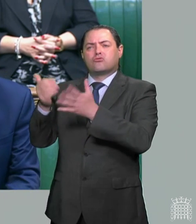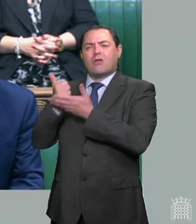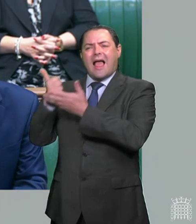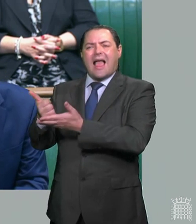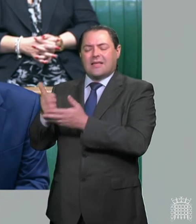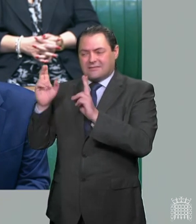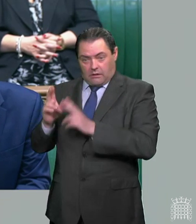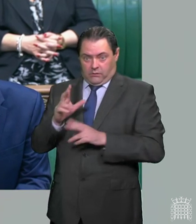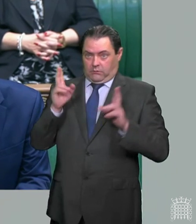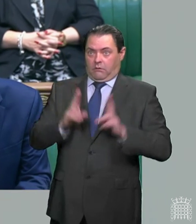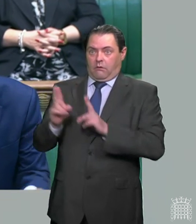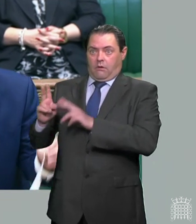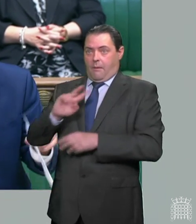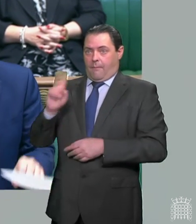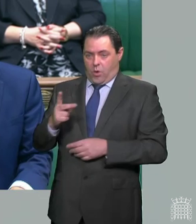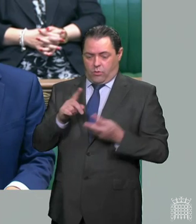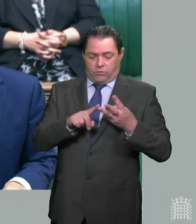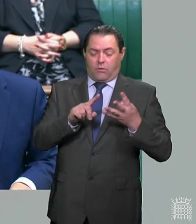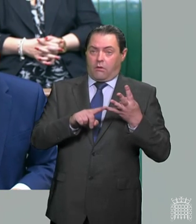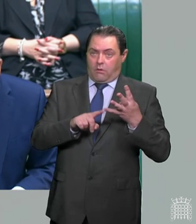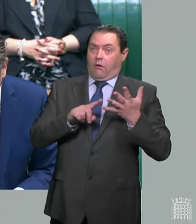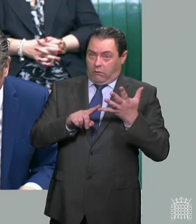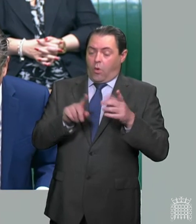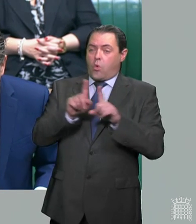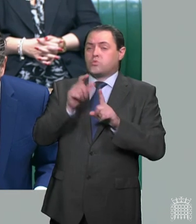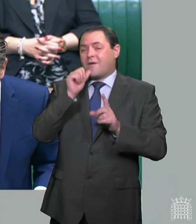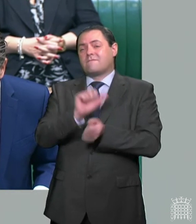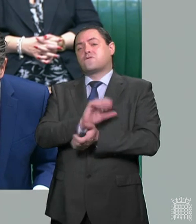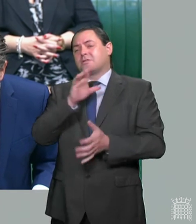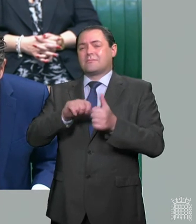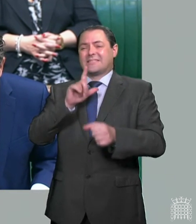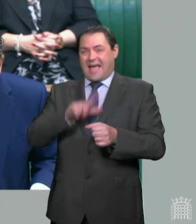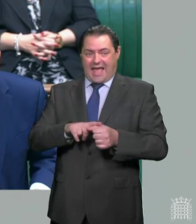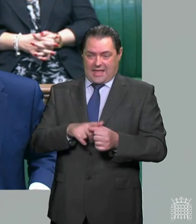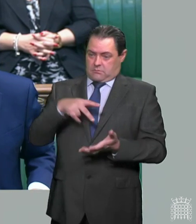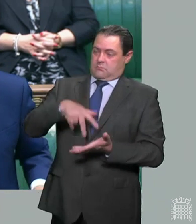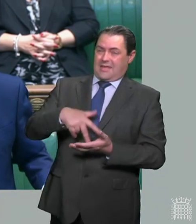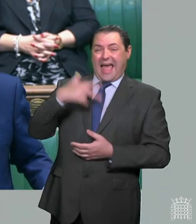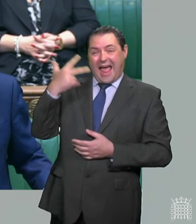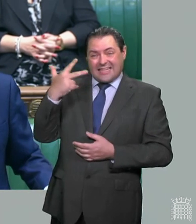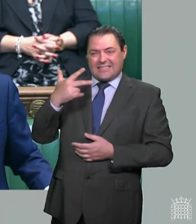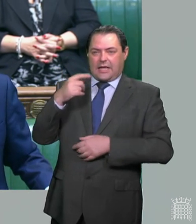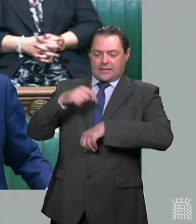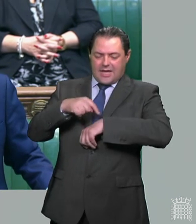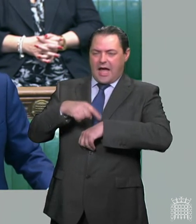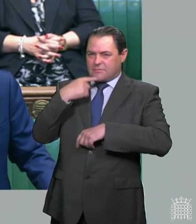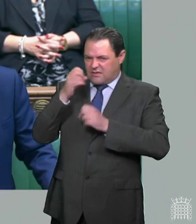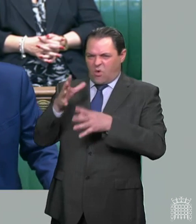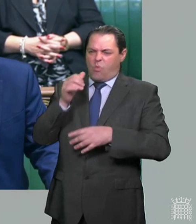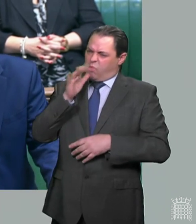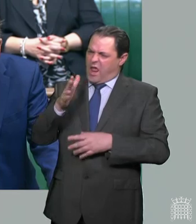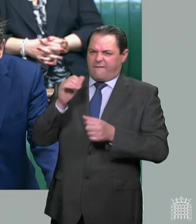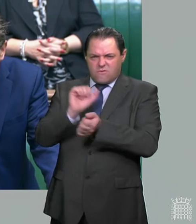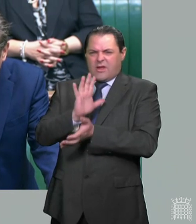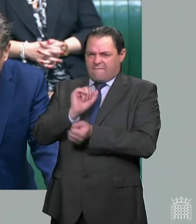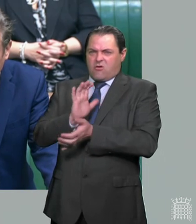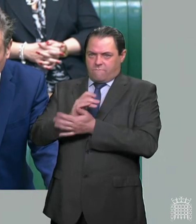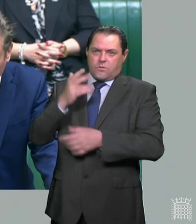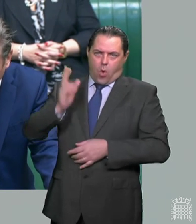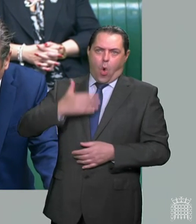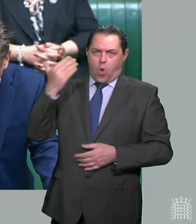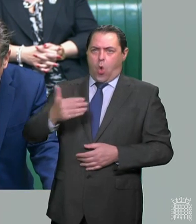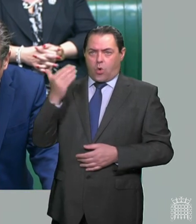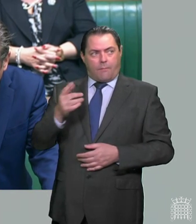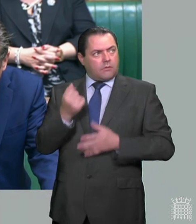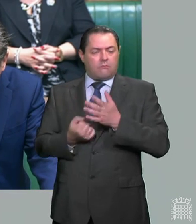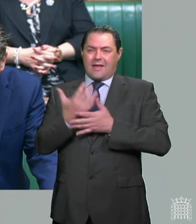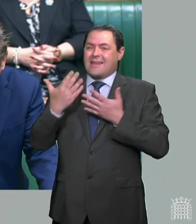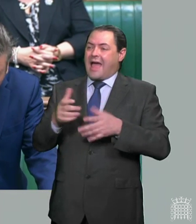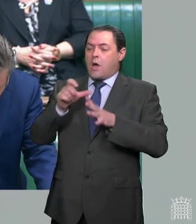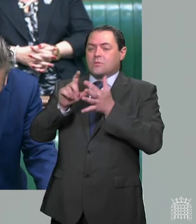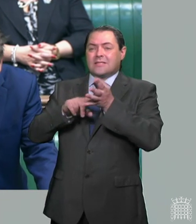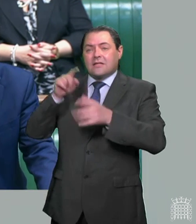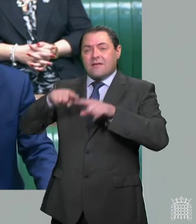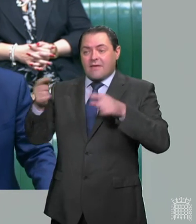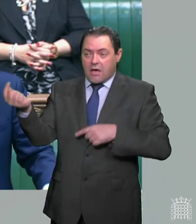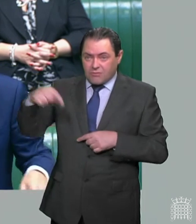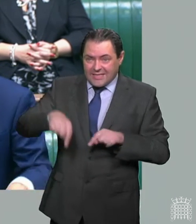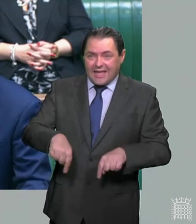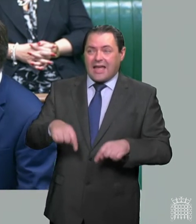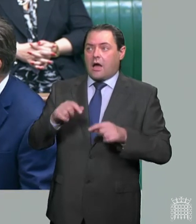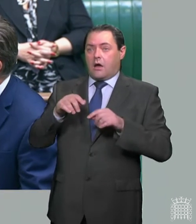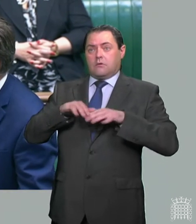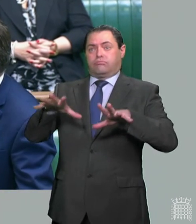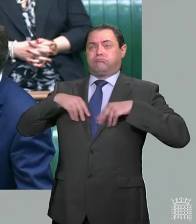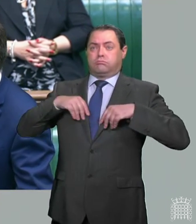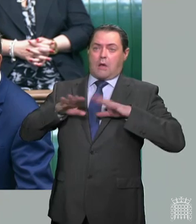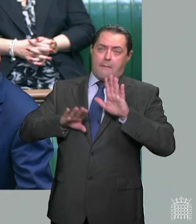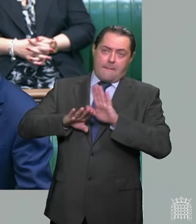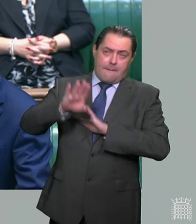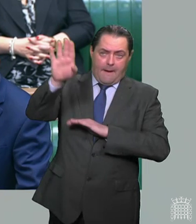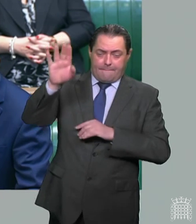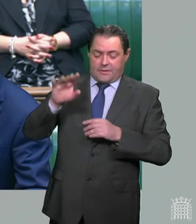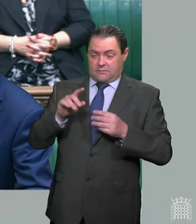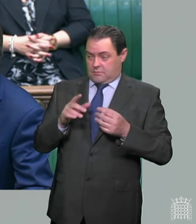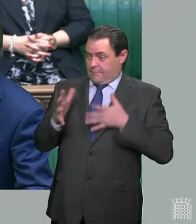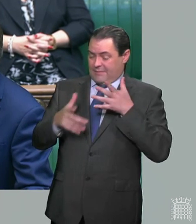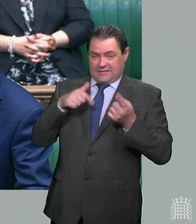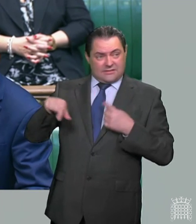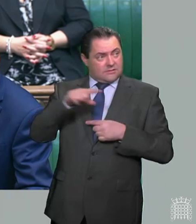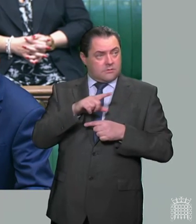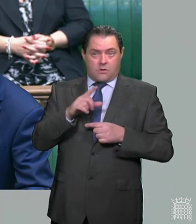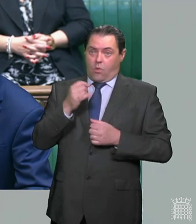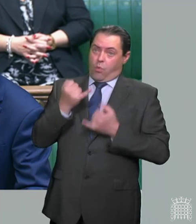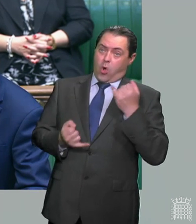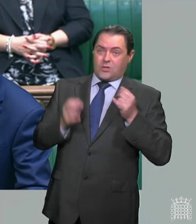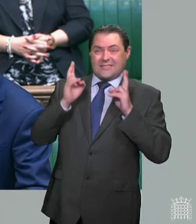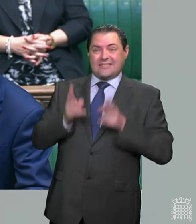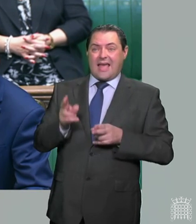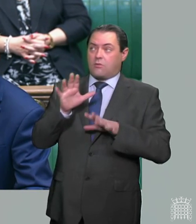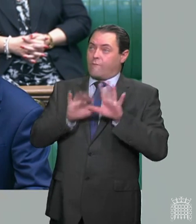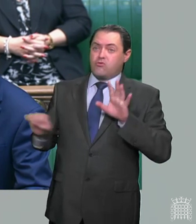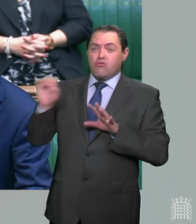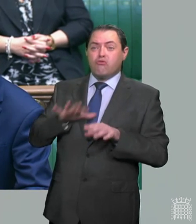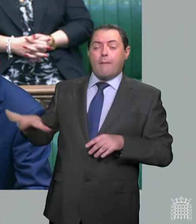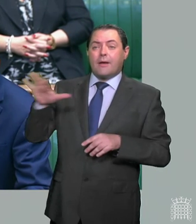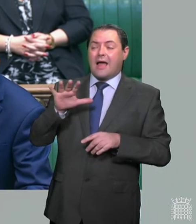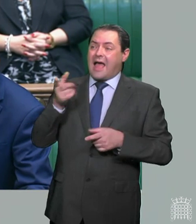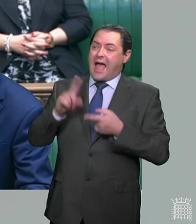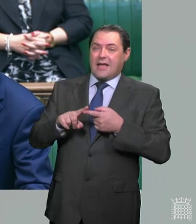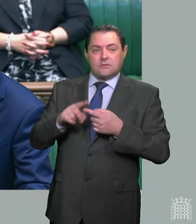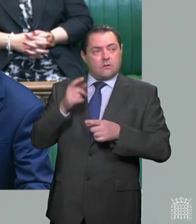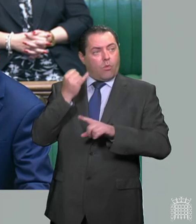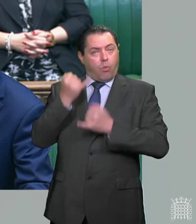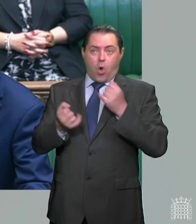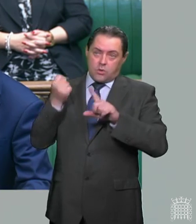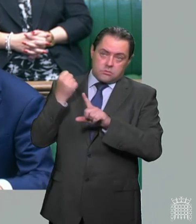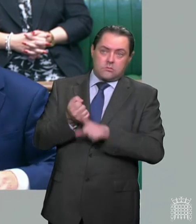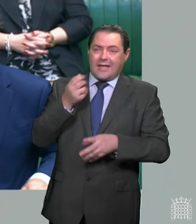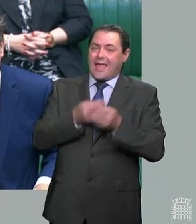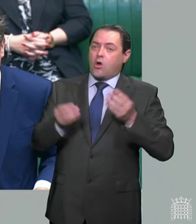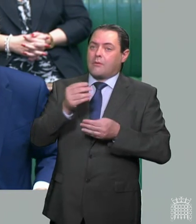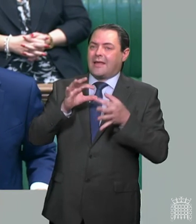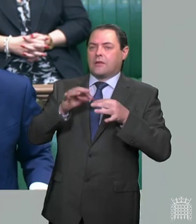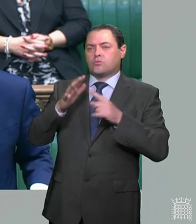He also promised that Monday would be freedom day; he said 18 times from the Dispatch Box that it would be irreversible, but the truth is that he has let a new variant into the country, he has let cases soar, and he has left us with the highest death toll in Europe and one of the worst-hit economies of any major economy.